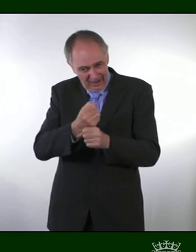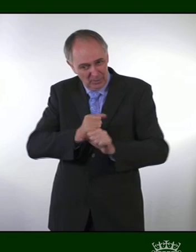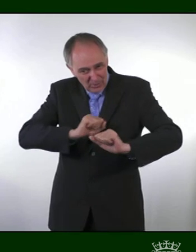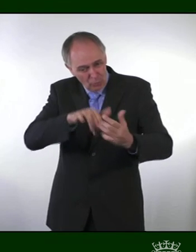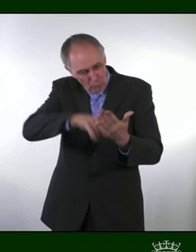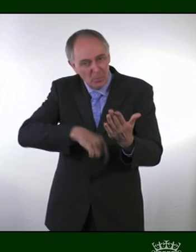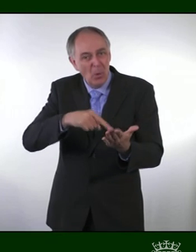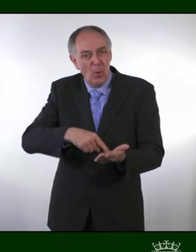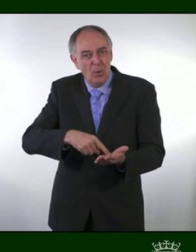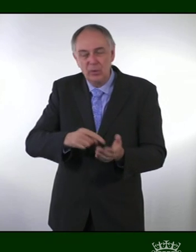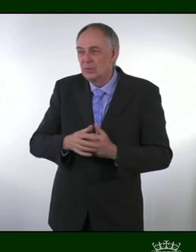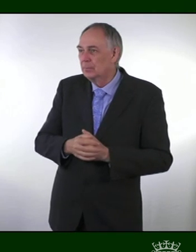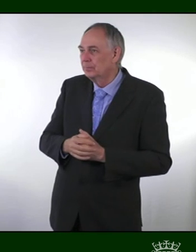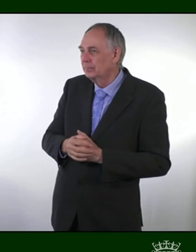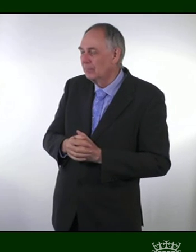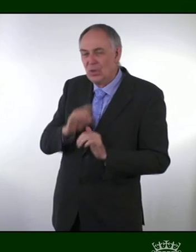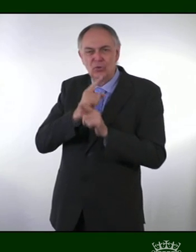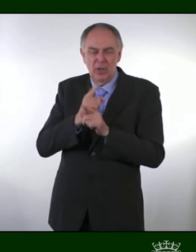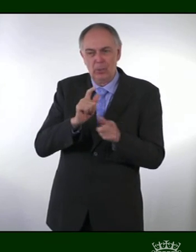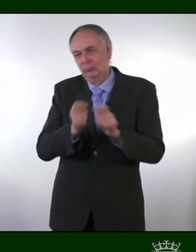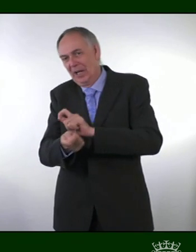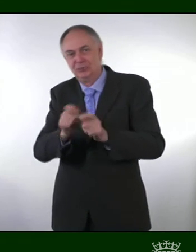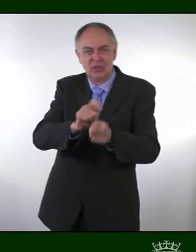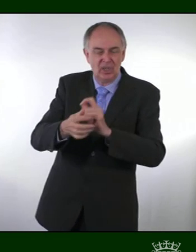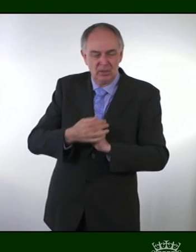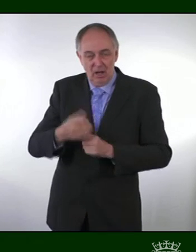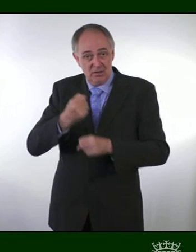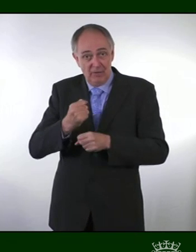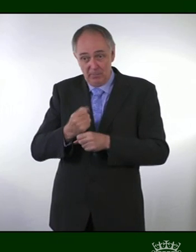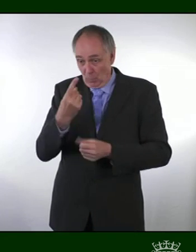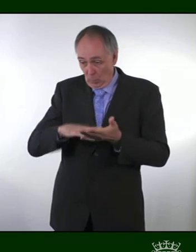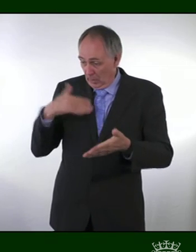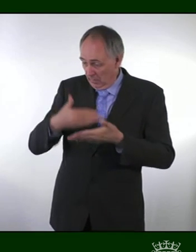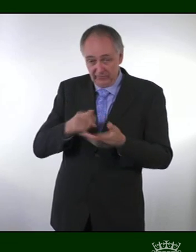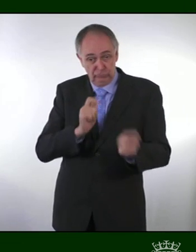He talks to me about consistency and U-turns. The Government have had three U-turns in the last month.